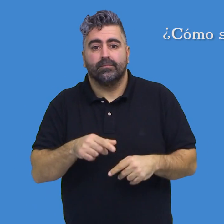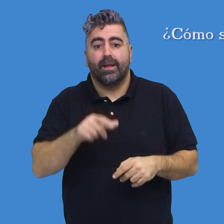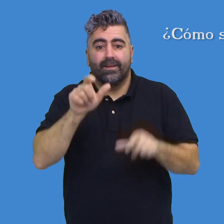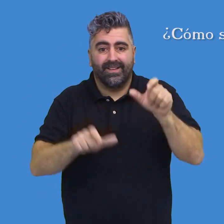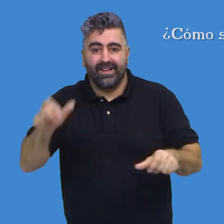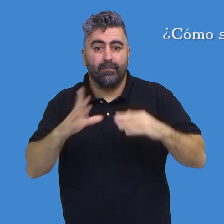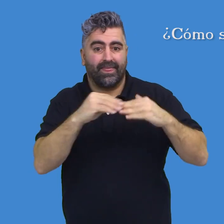persona